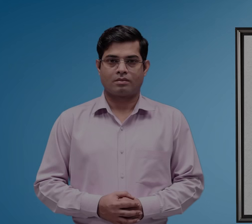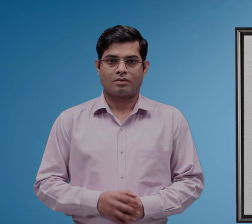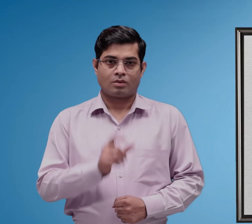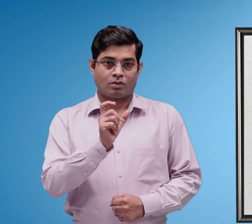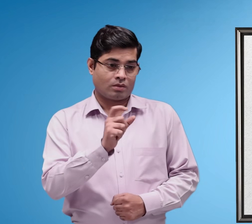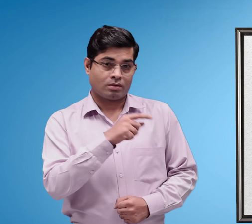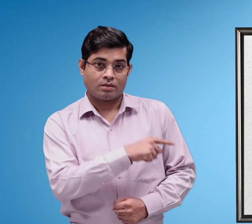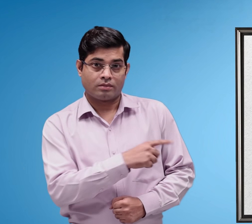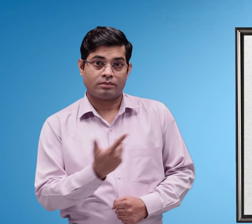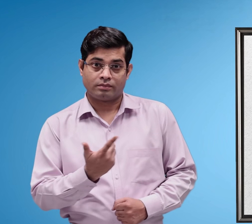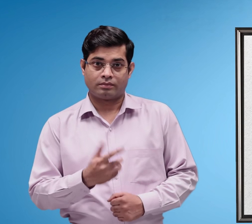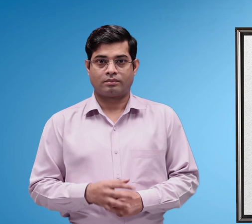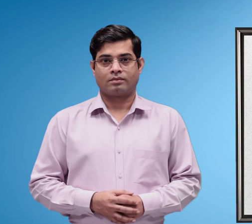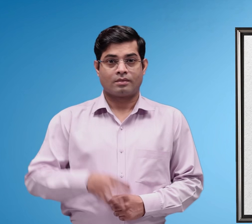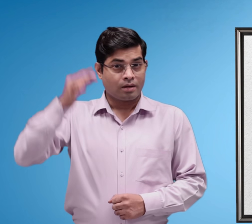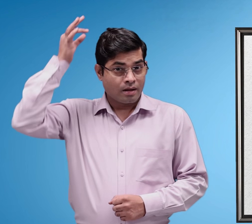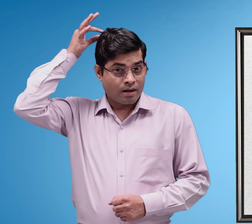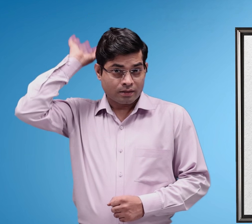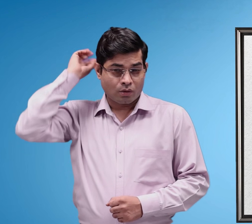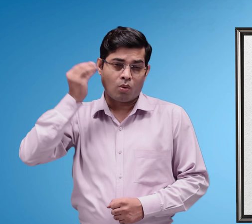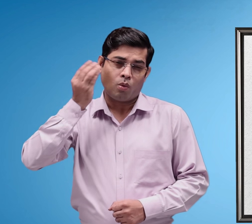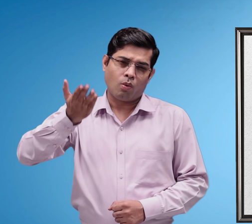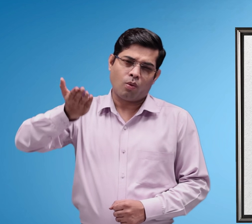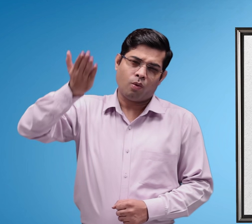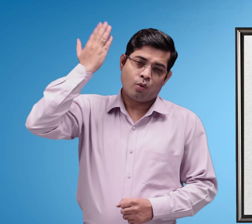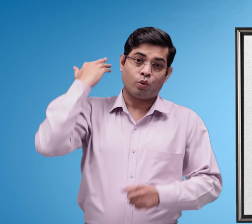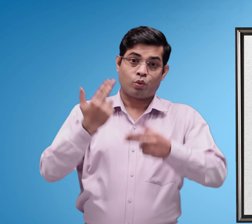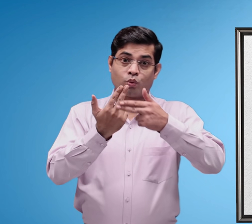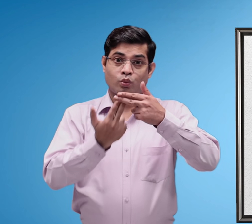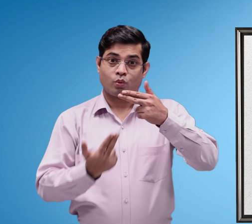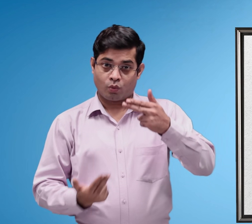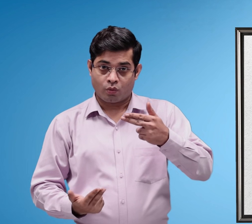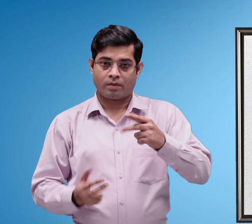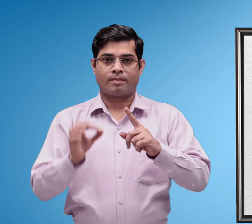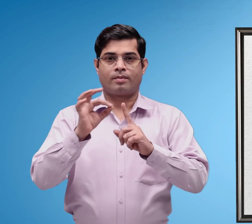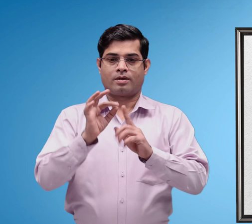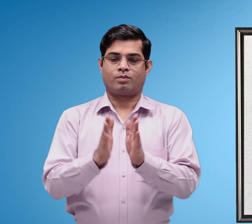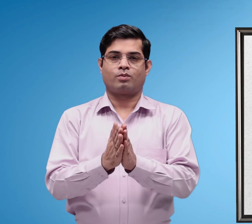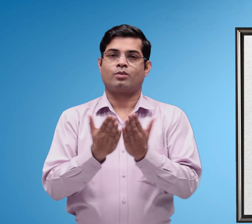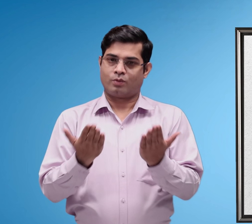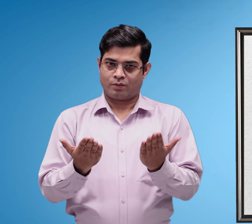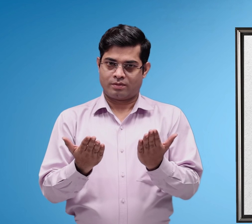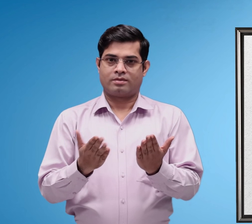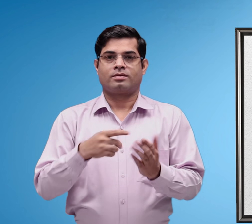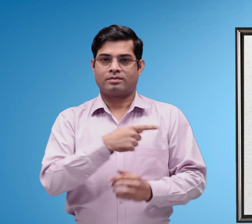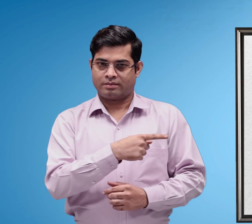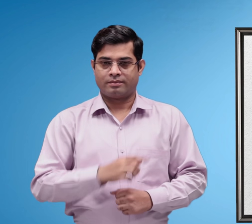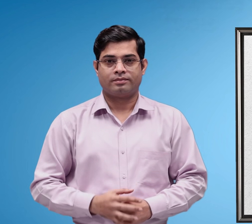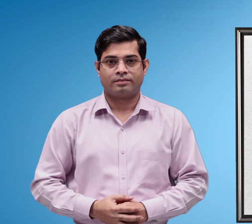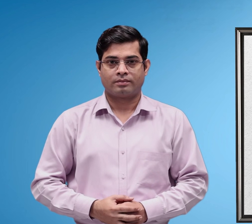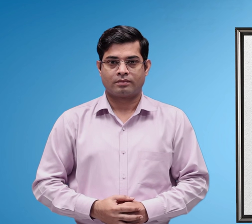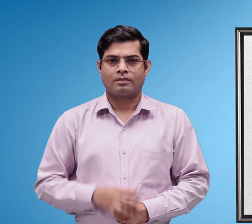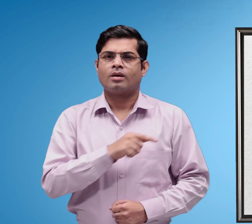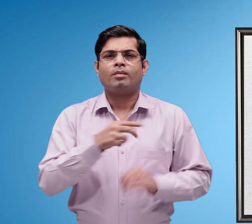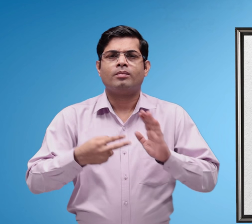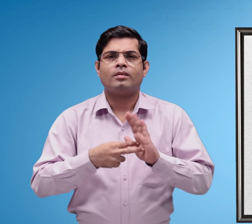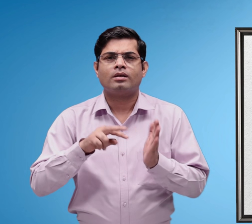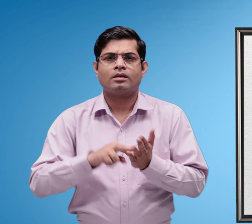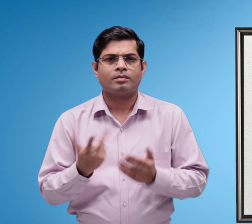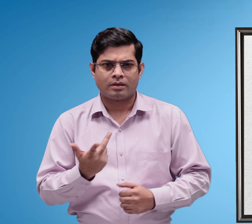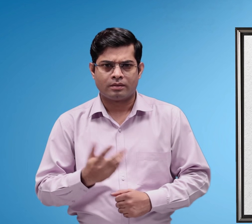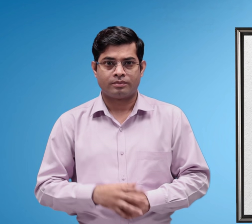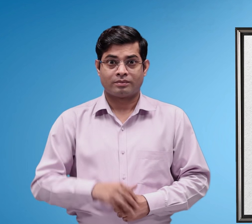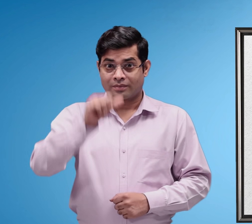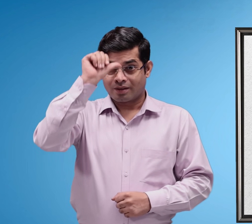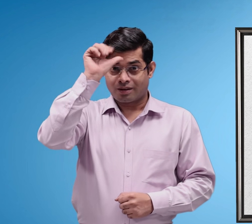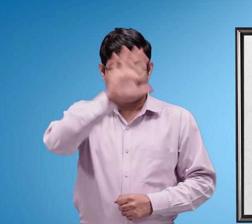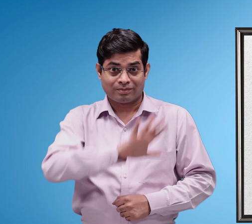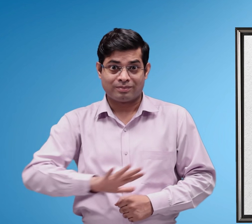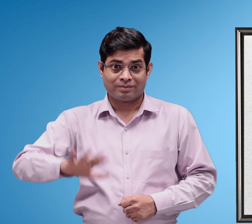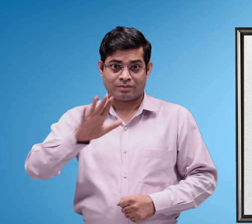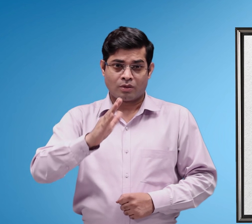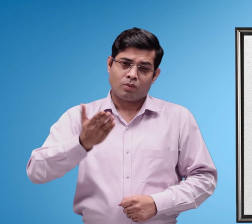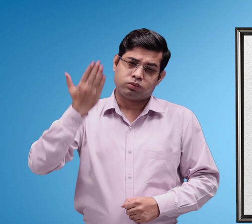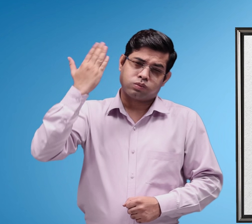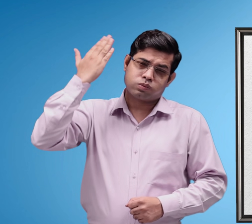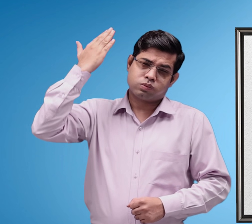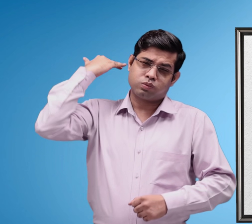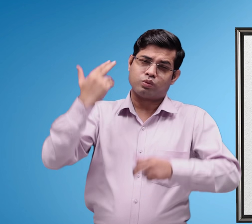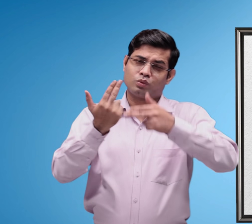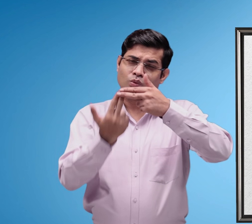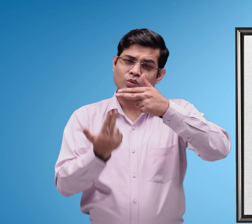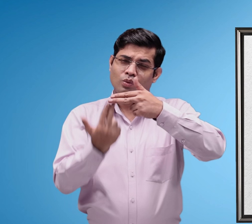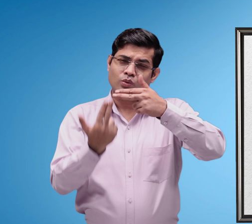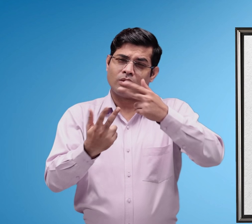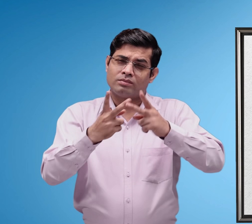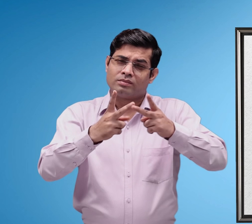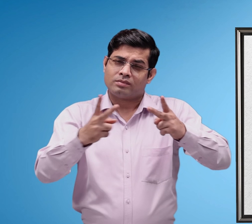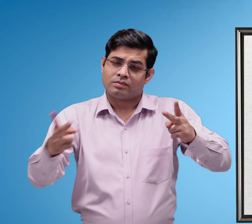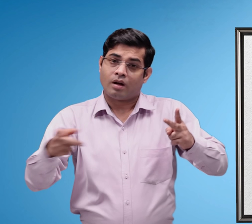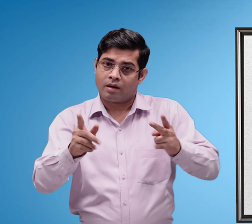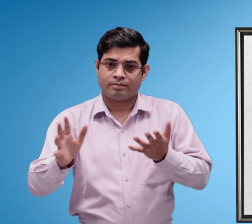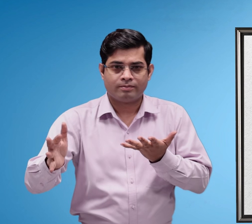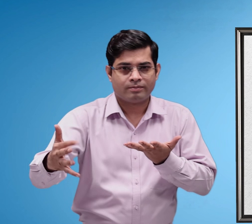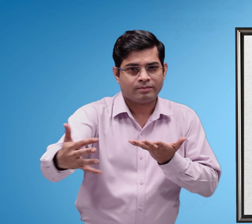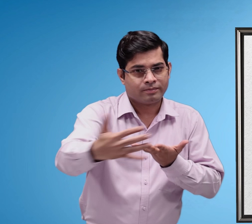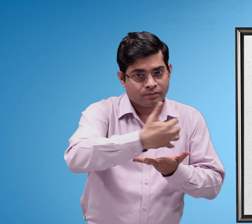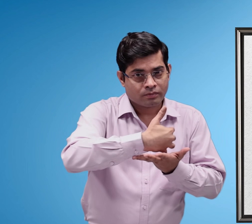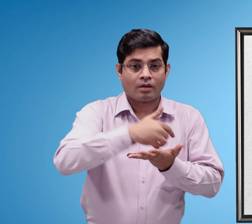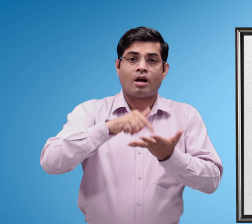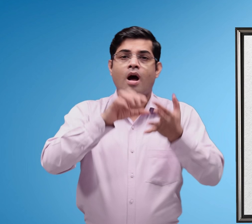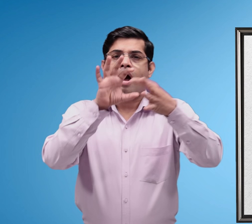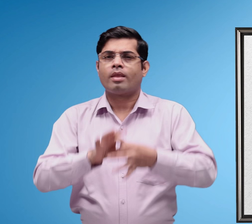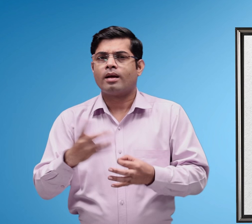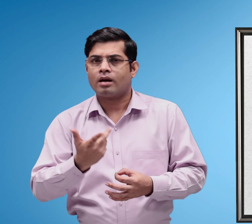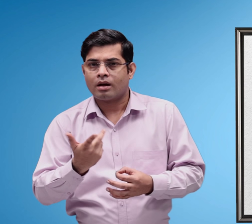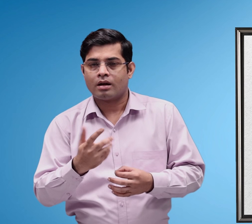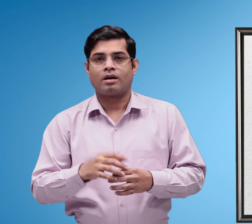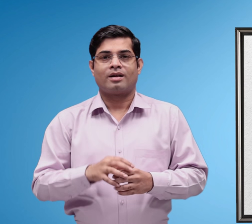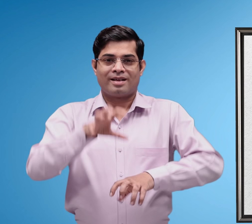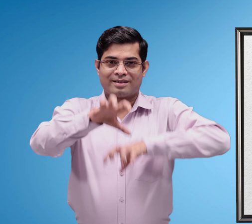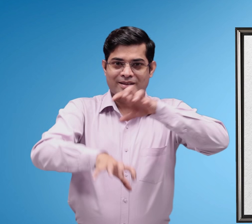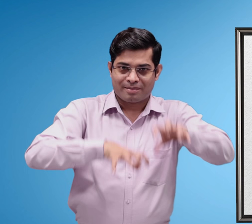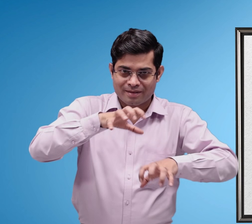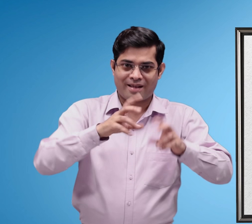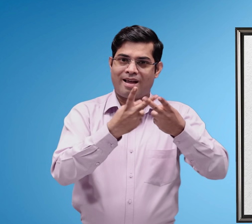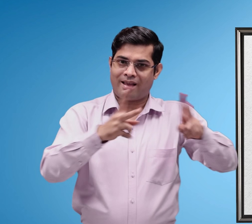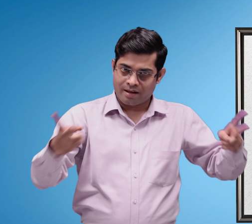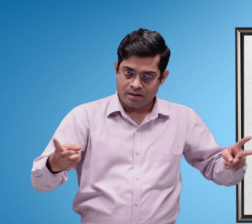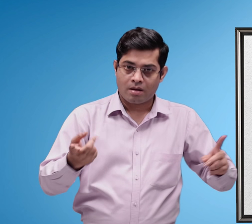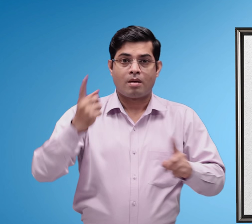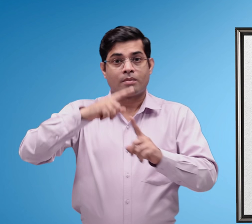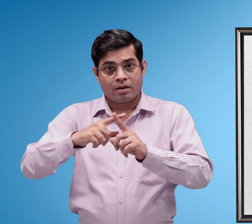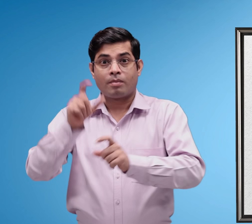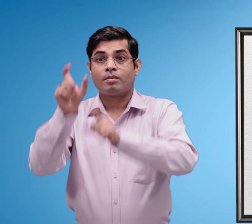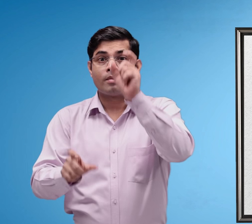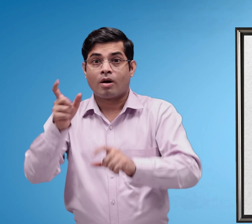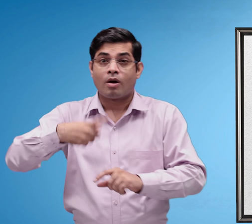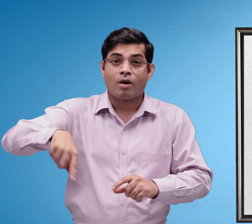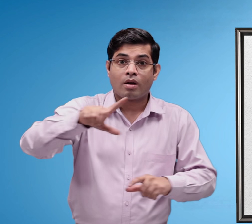Panchtantra This is the sign for Panchatantra. It refers to a collection of ancient Indian stories about animals and people.